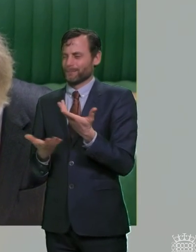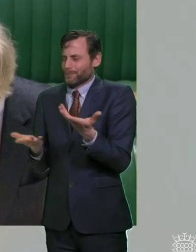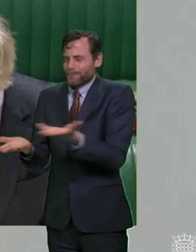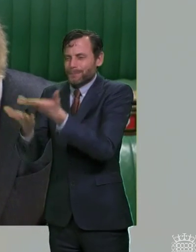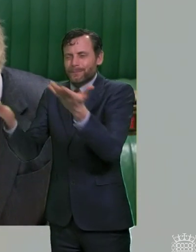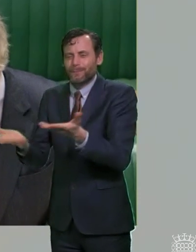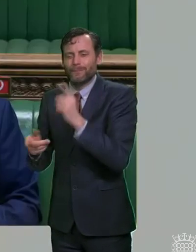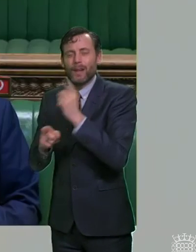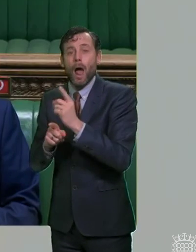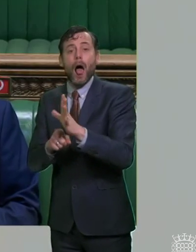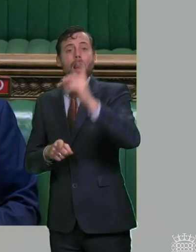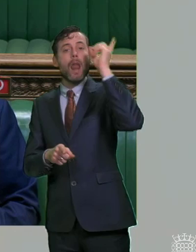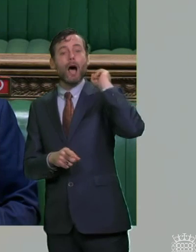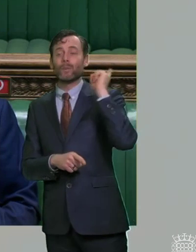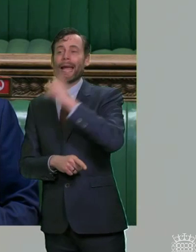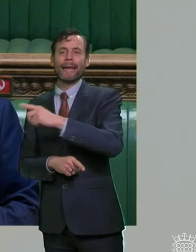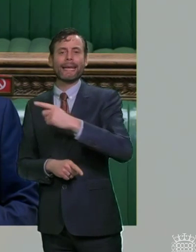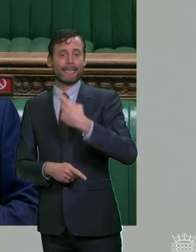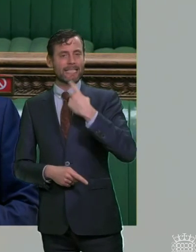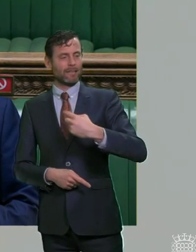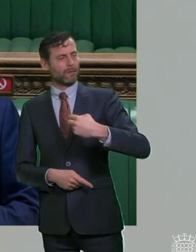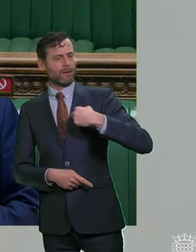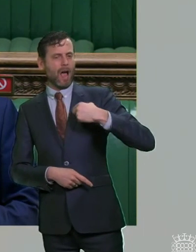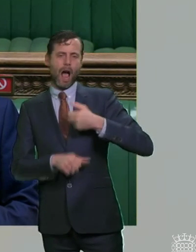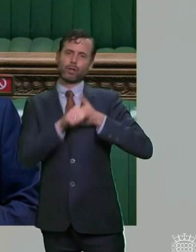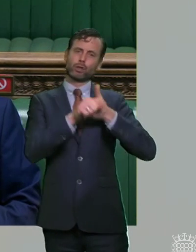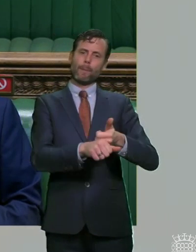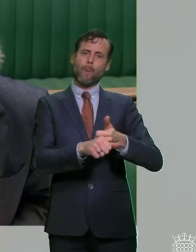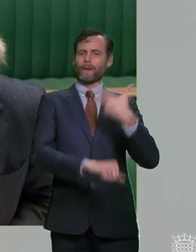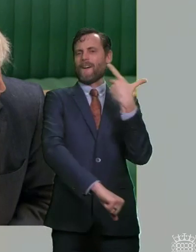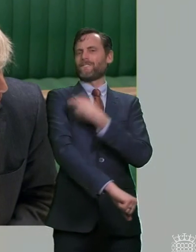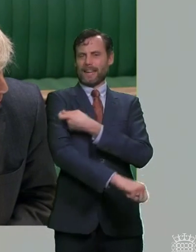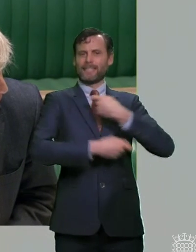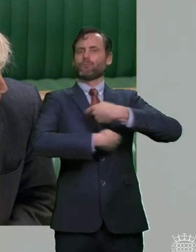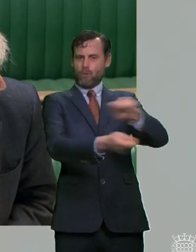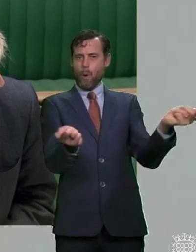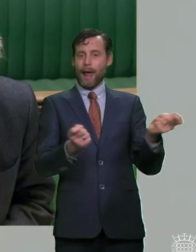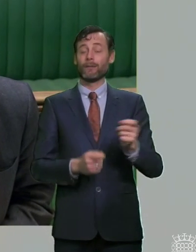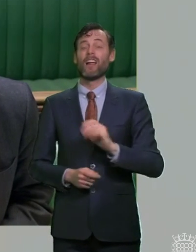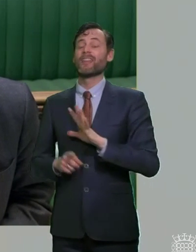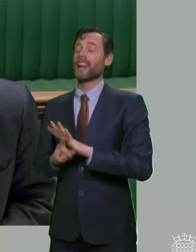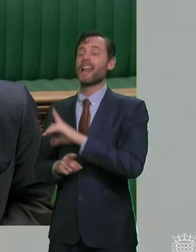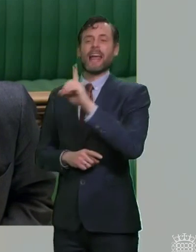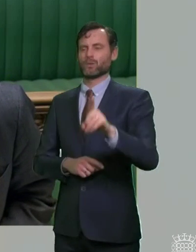One week he claims that he supports the vaccination roll-out.